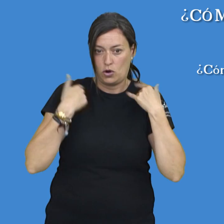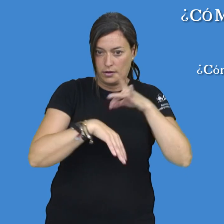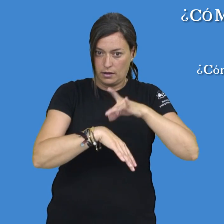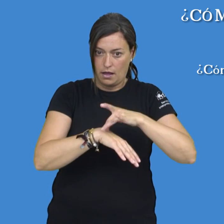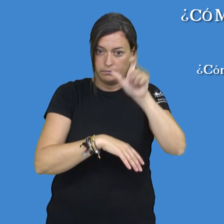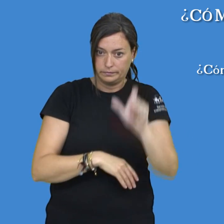enfermo